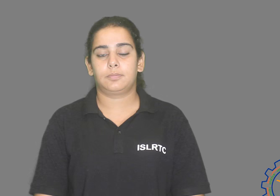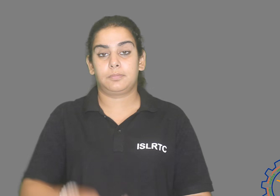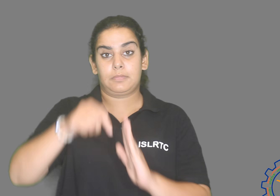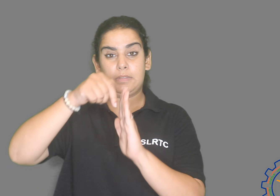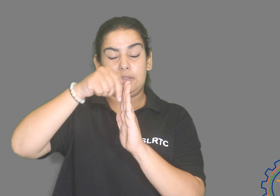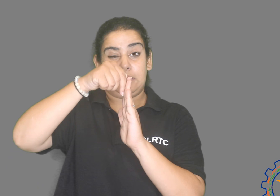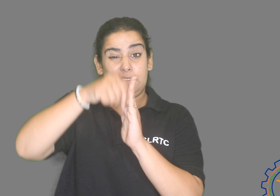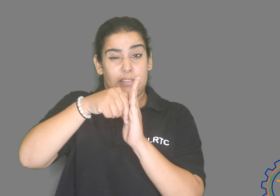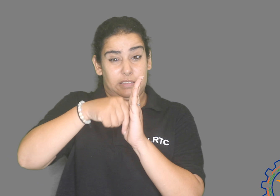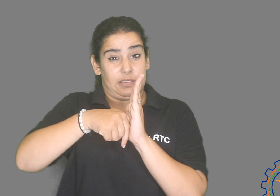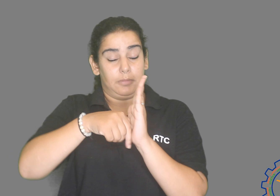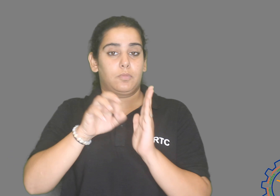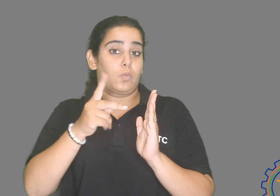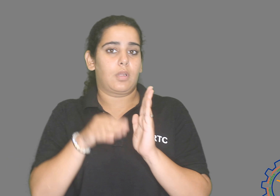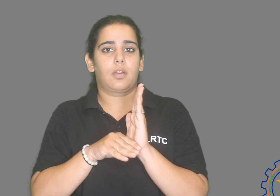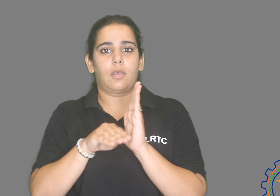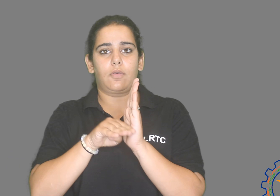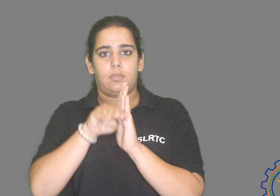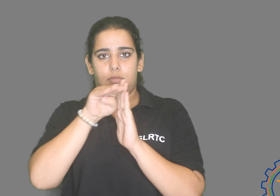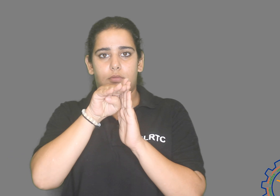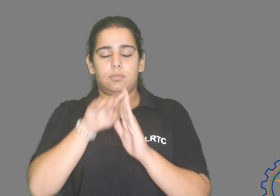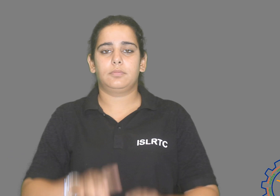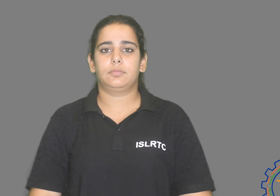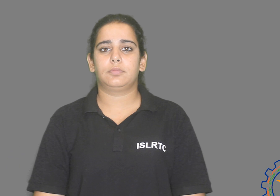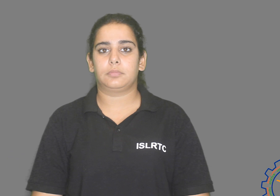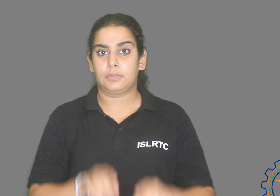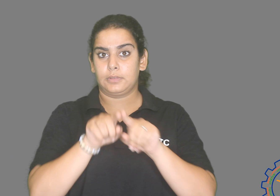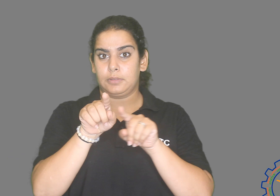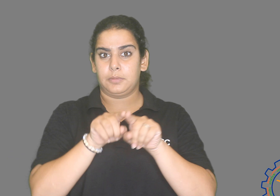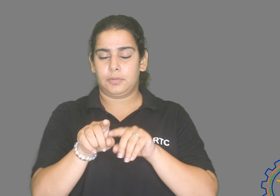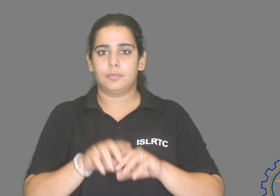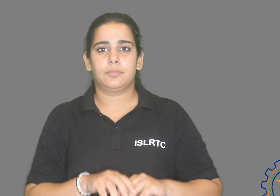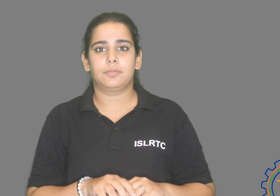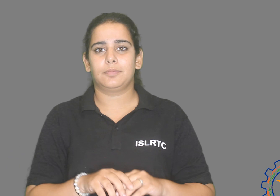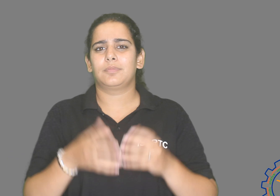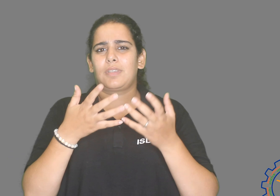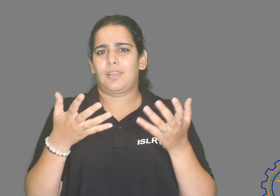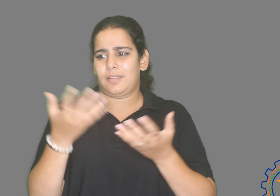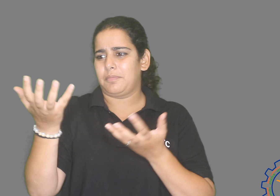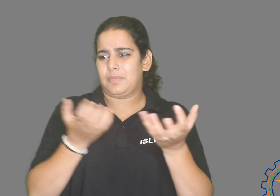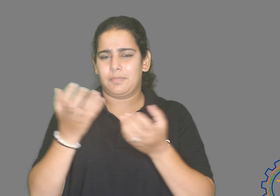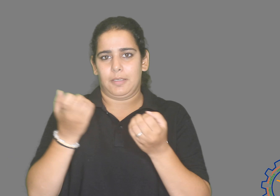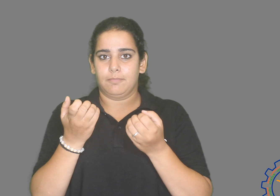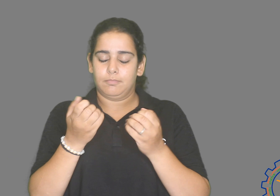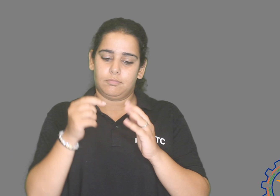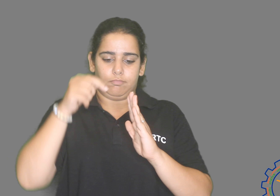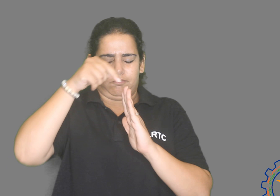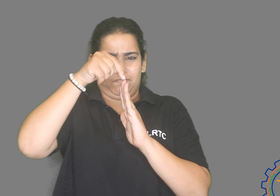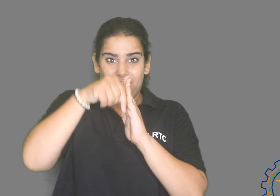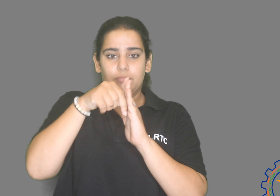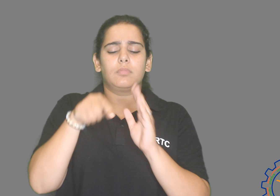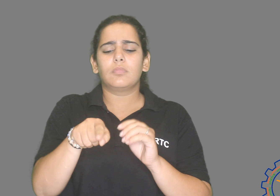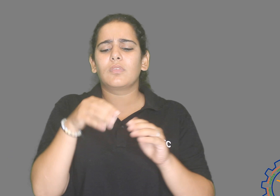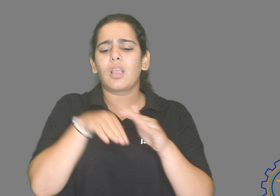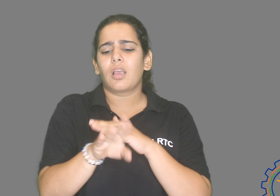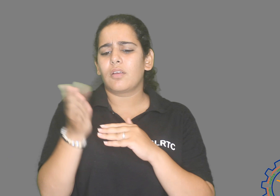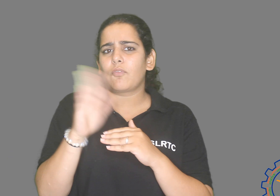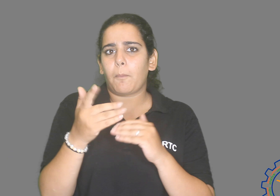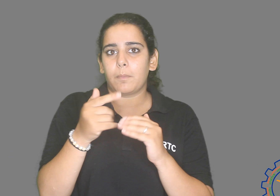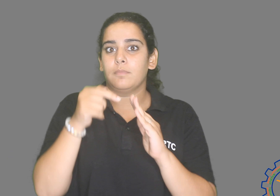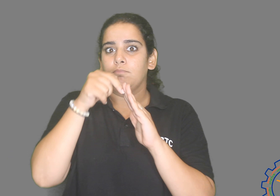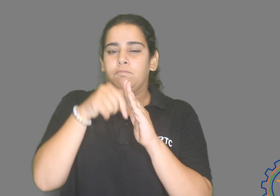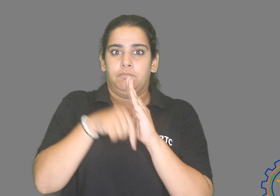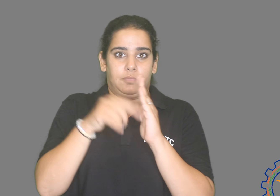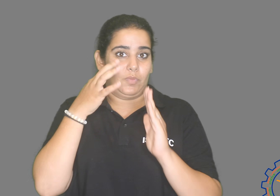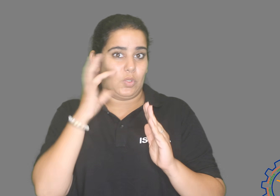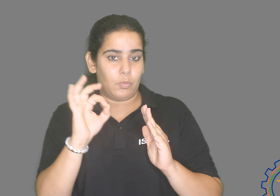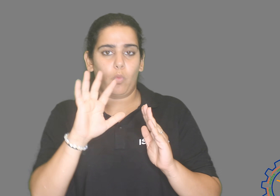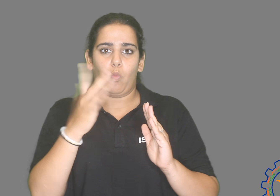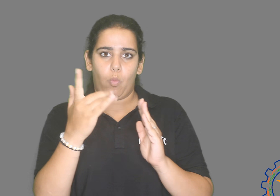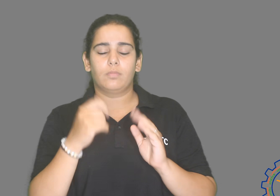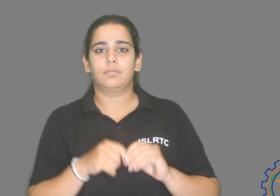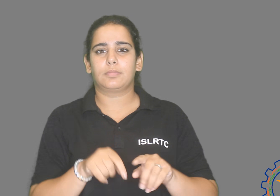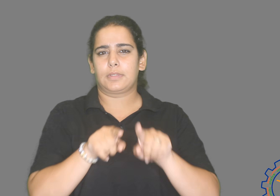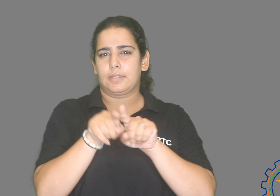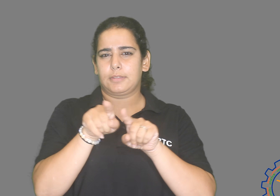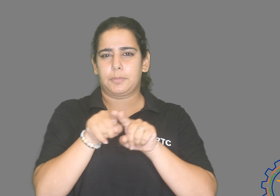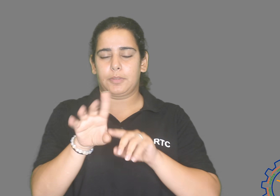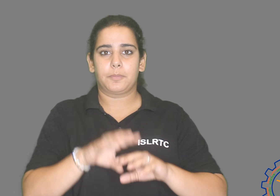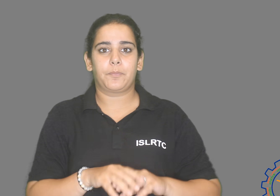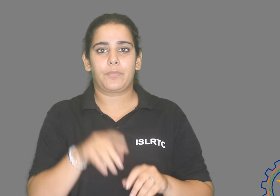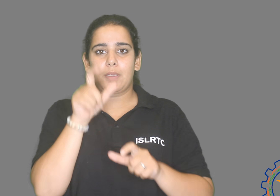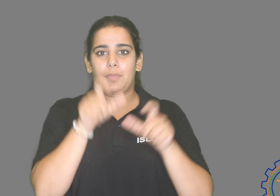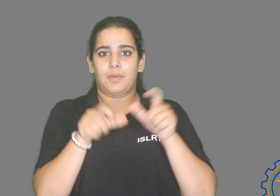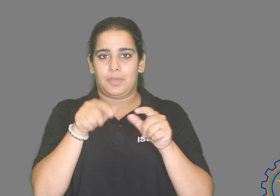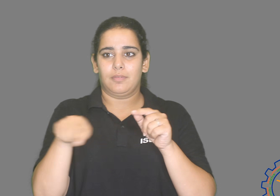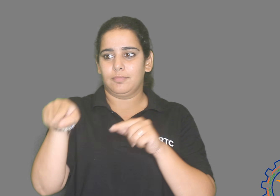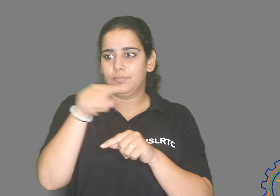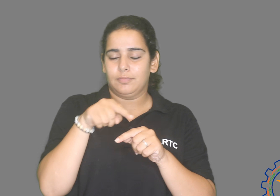Layer a sheet quantity or thickness of material typically one of several covering a surface or body